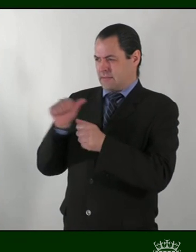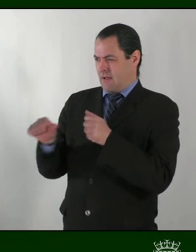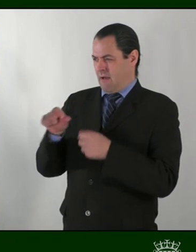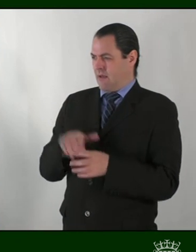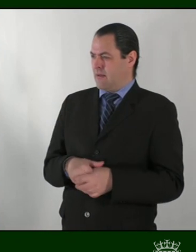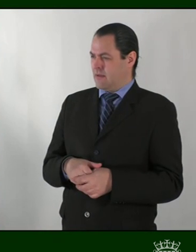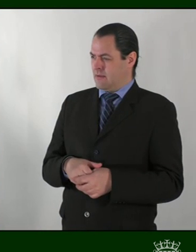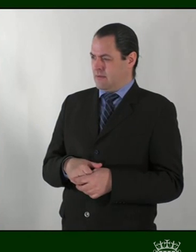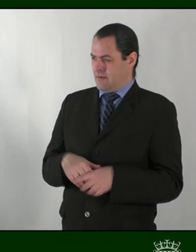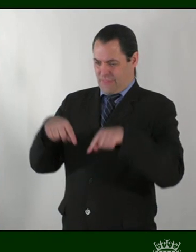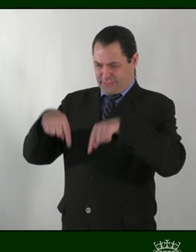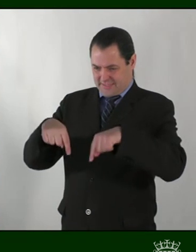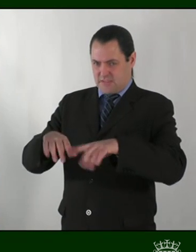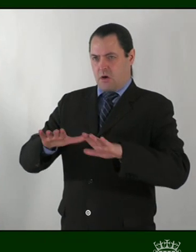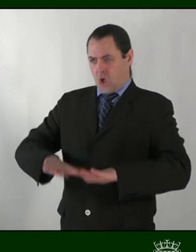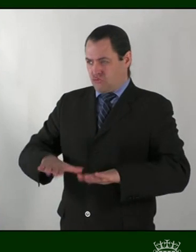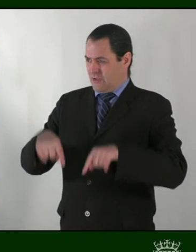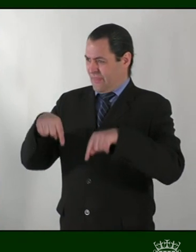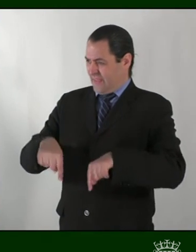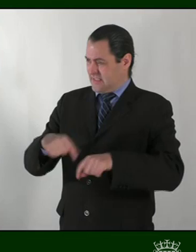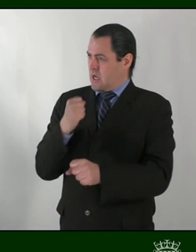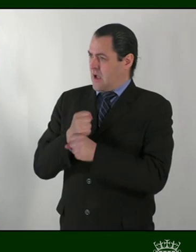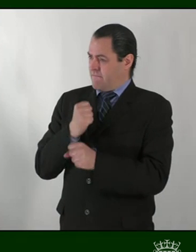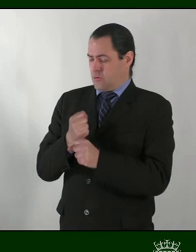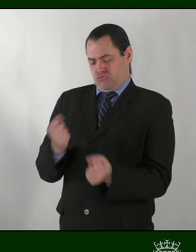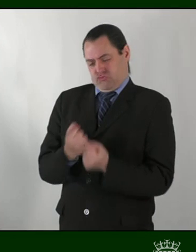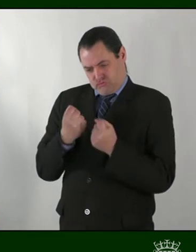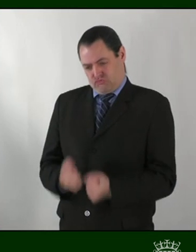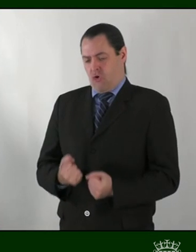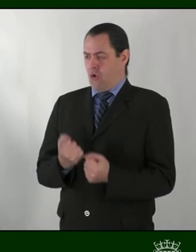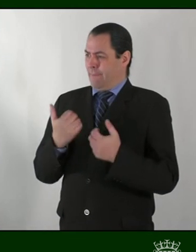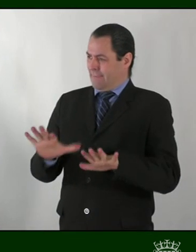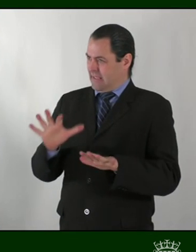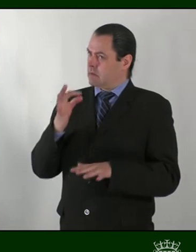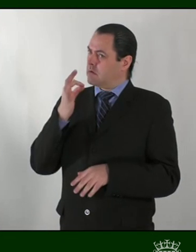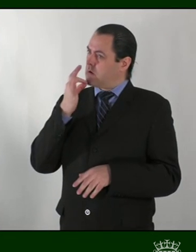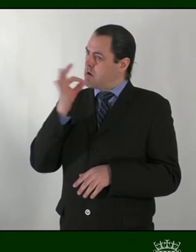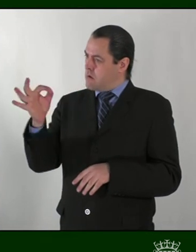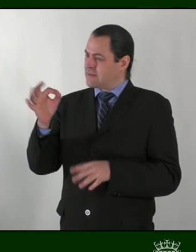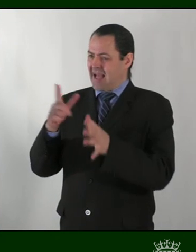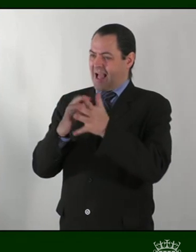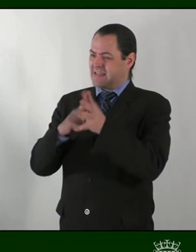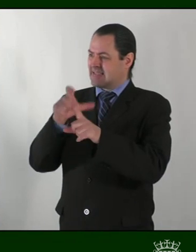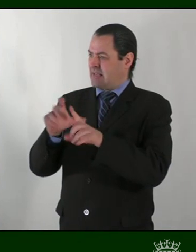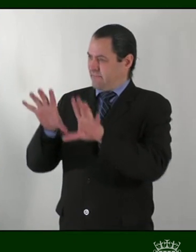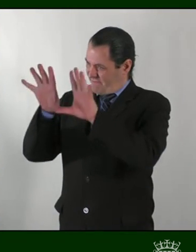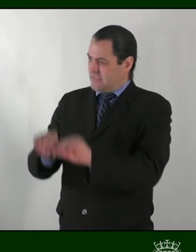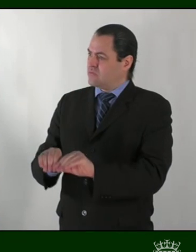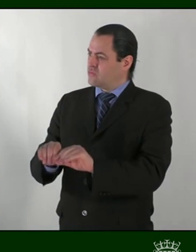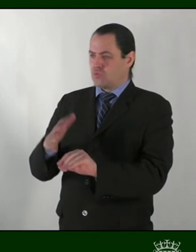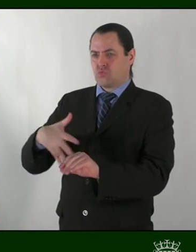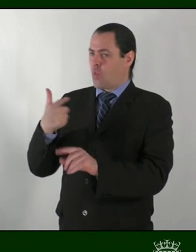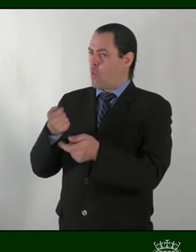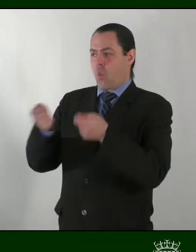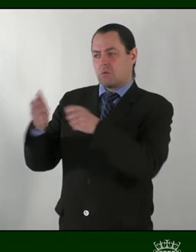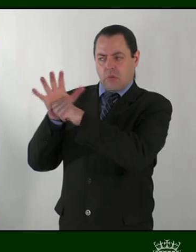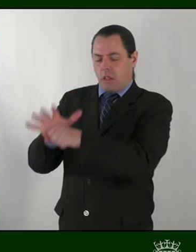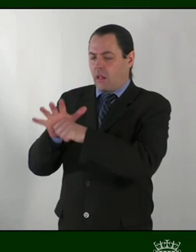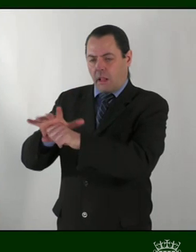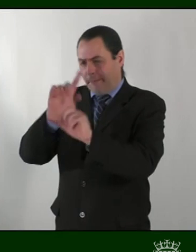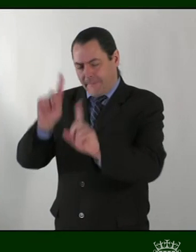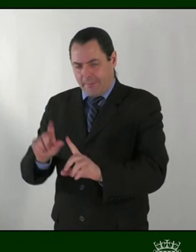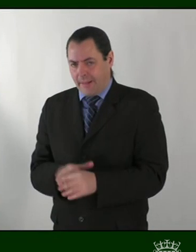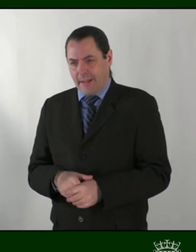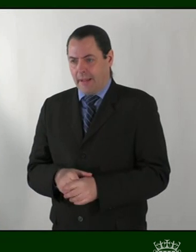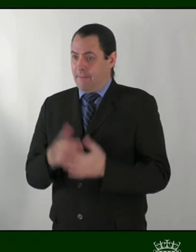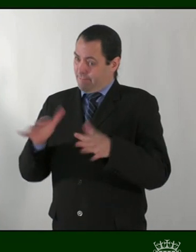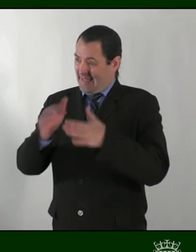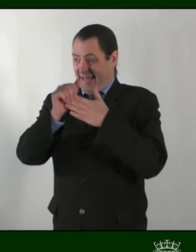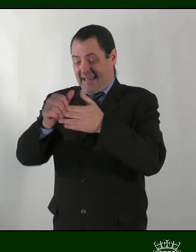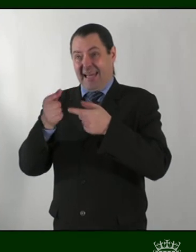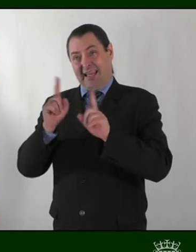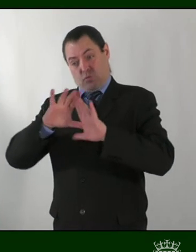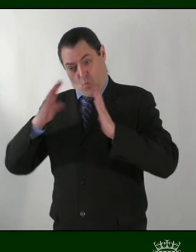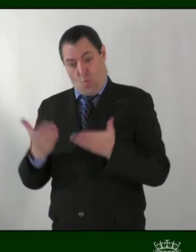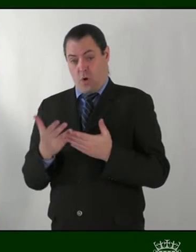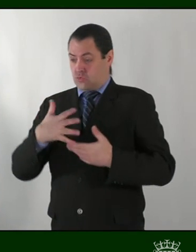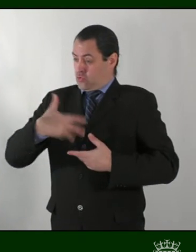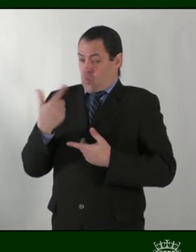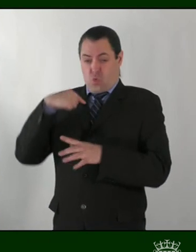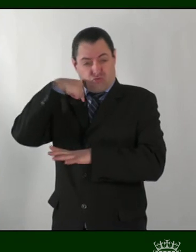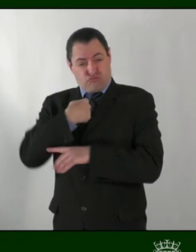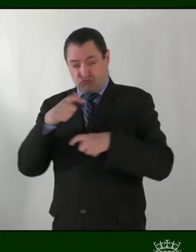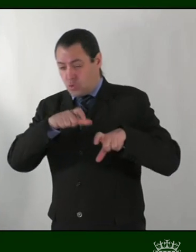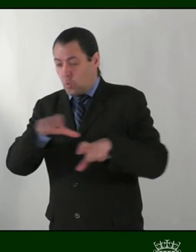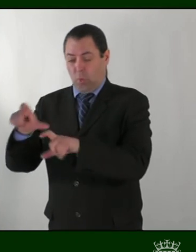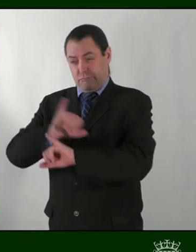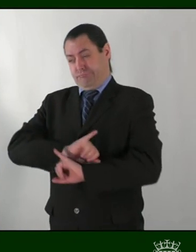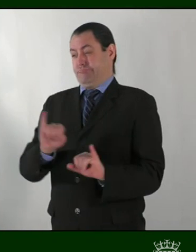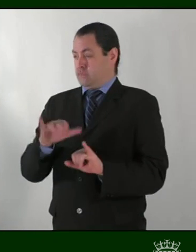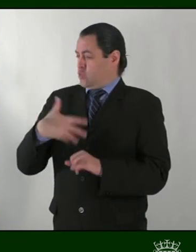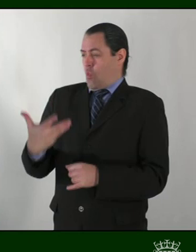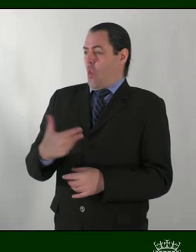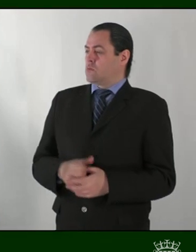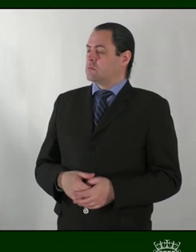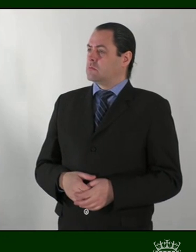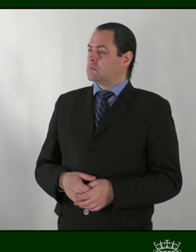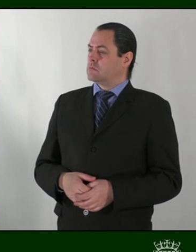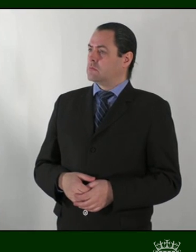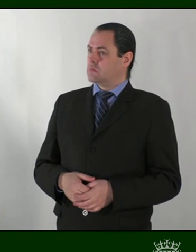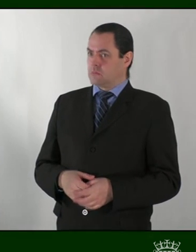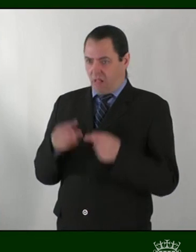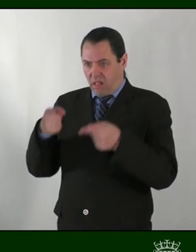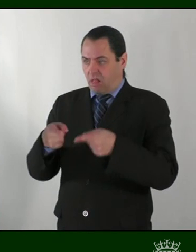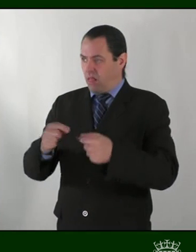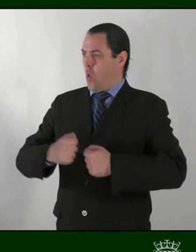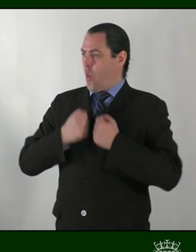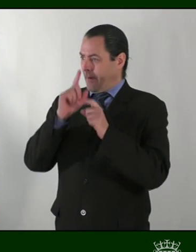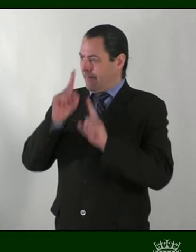He would find that this country and this Government have persistently called for the end of the Assad regime, and indeed have led the world in denouncing the cruelty of the regime towards Assad’s own people.